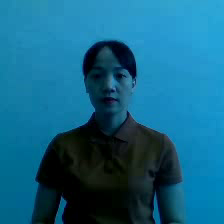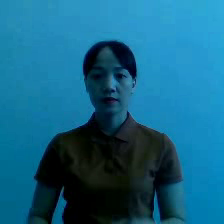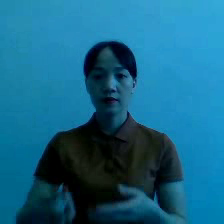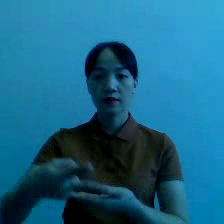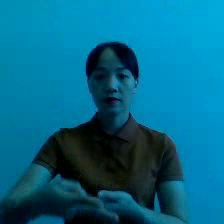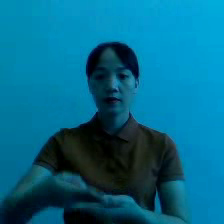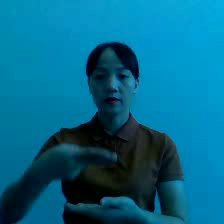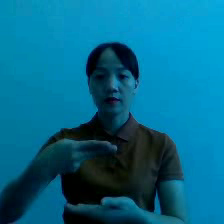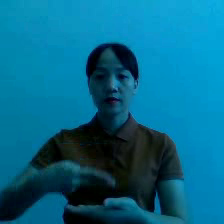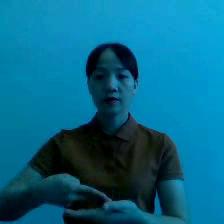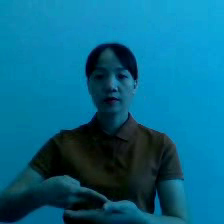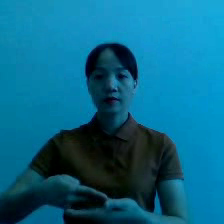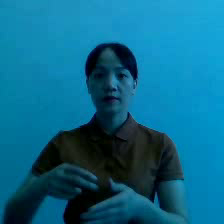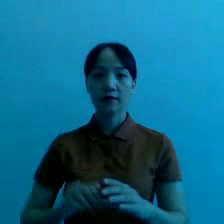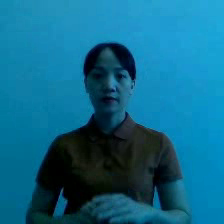Thức ăn